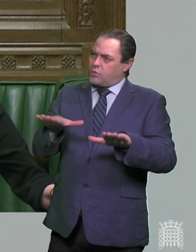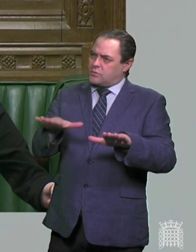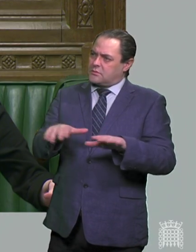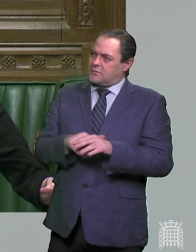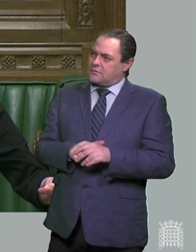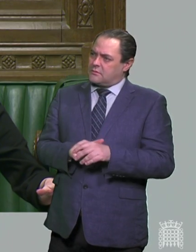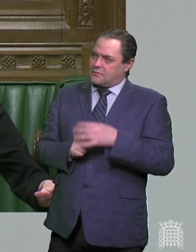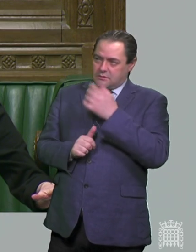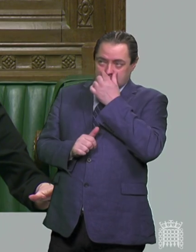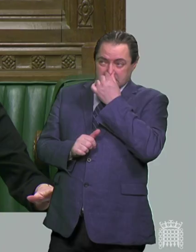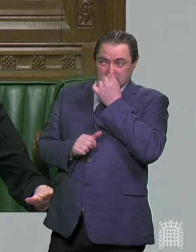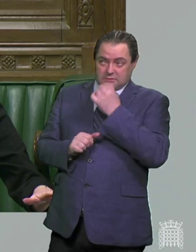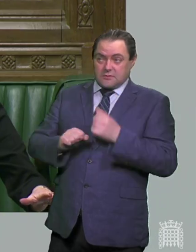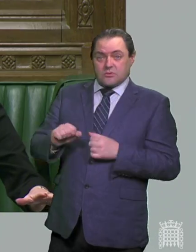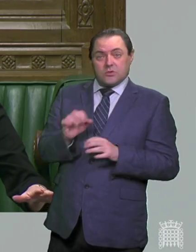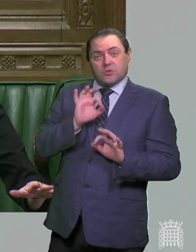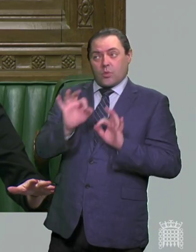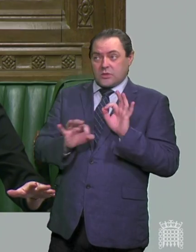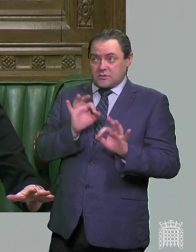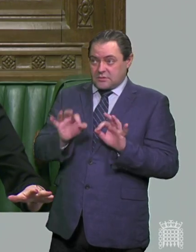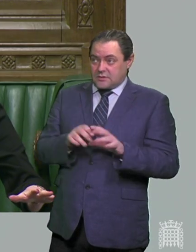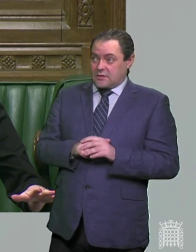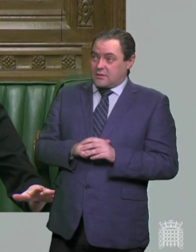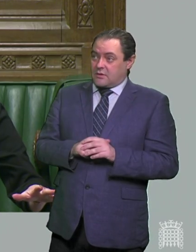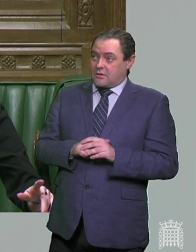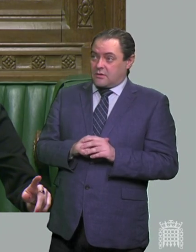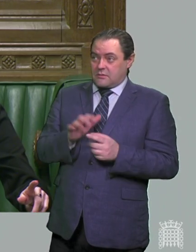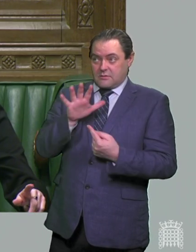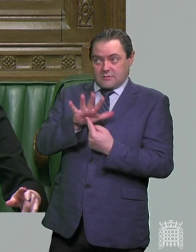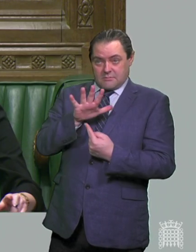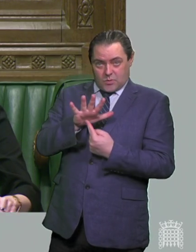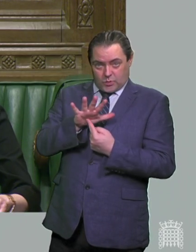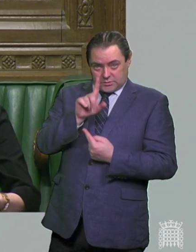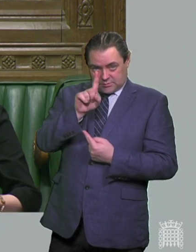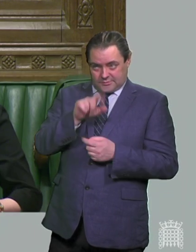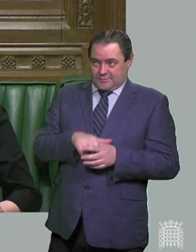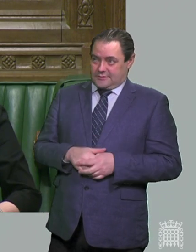Order. Scottish questions are very important.